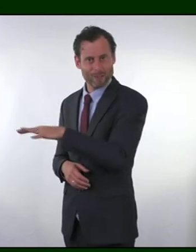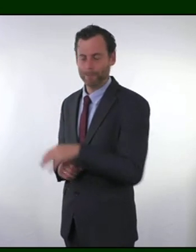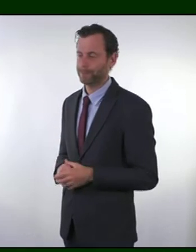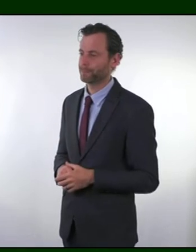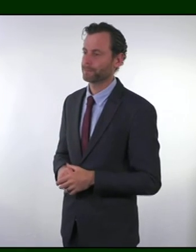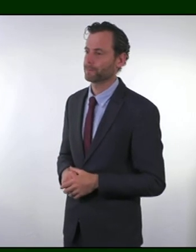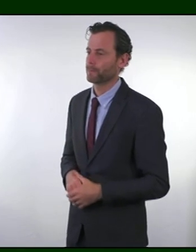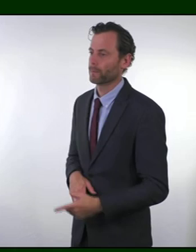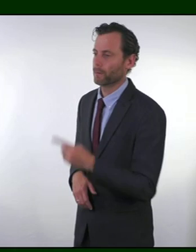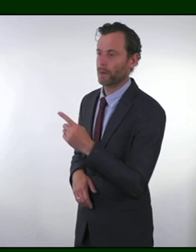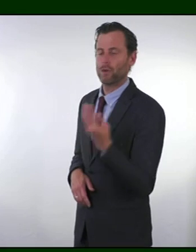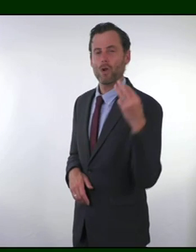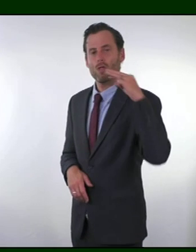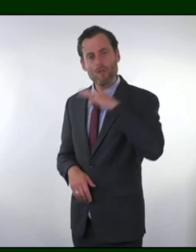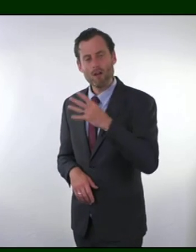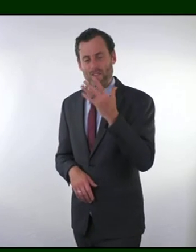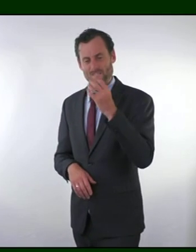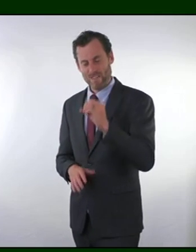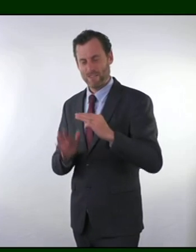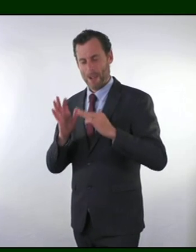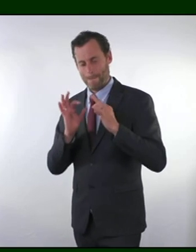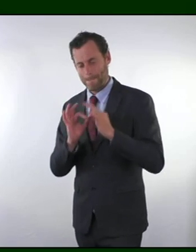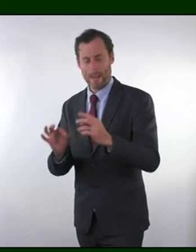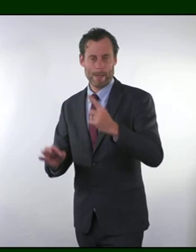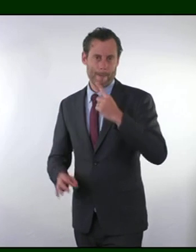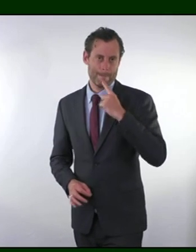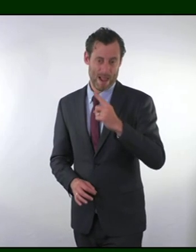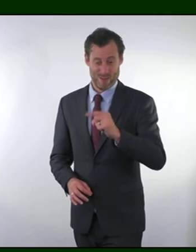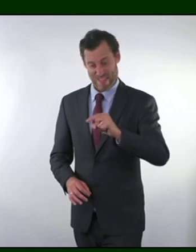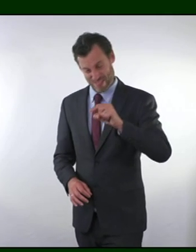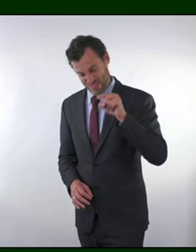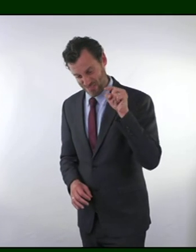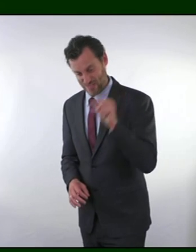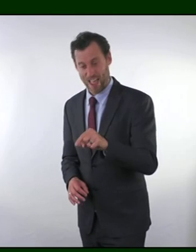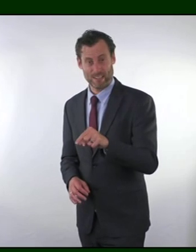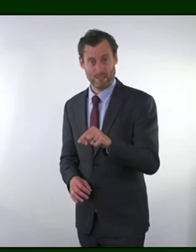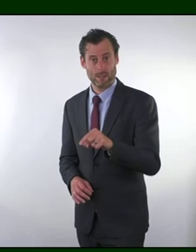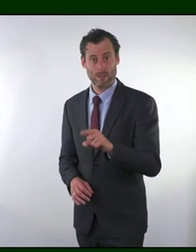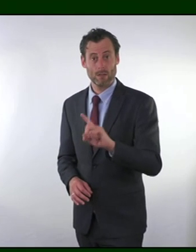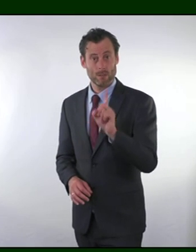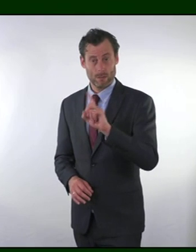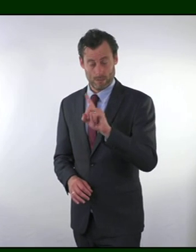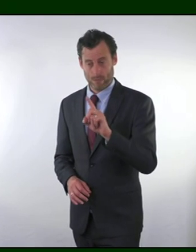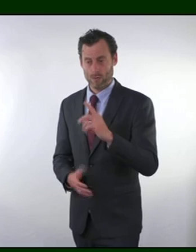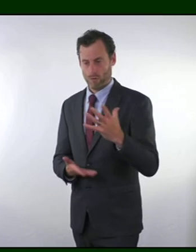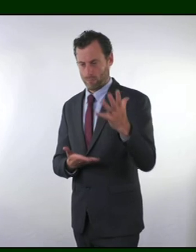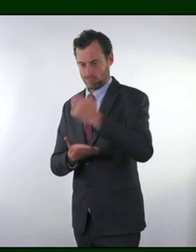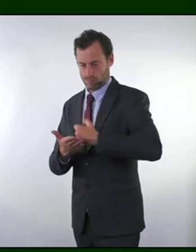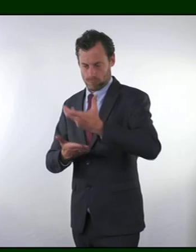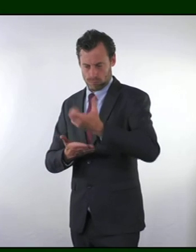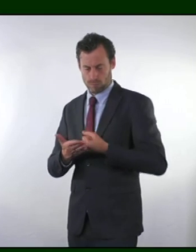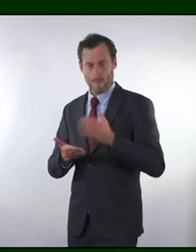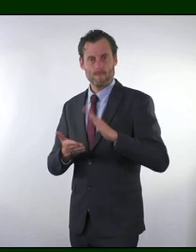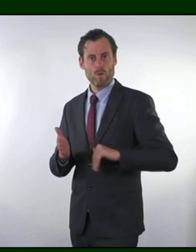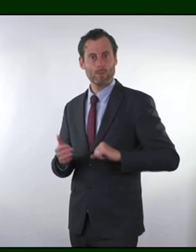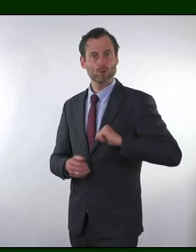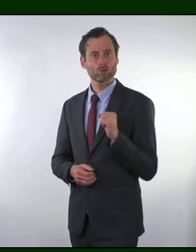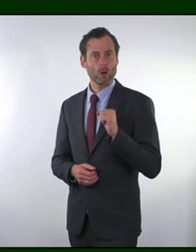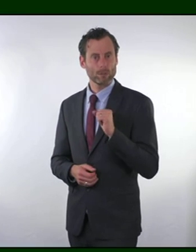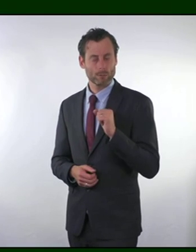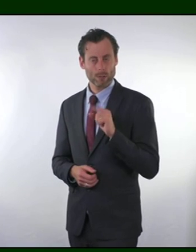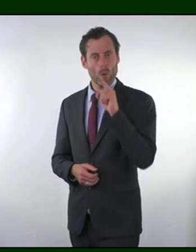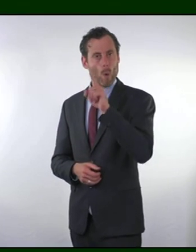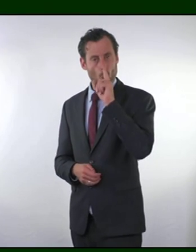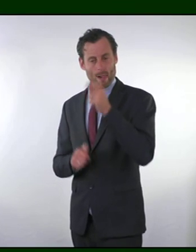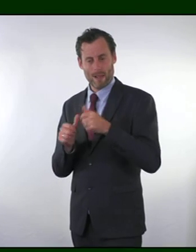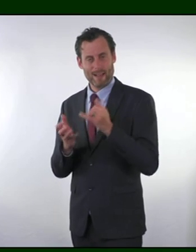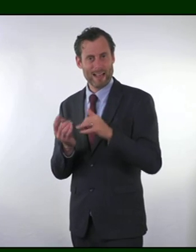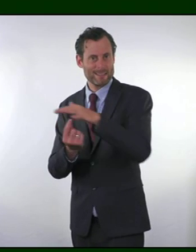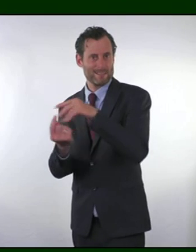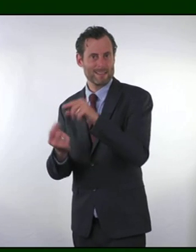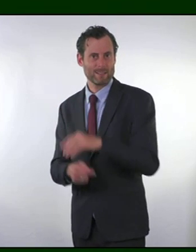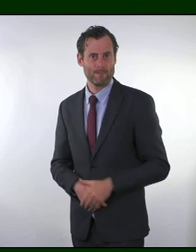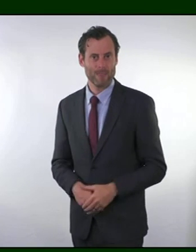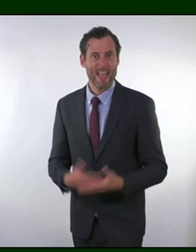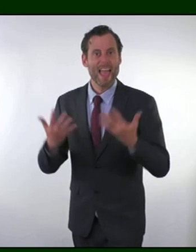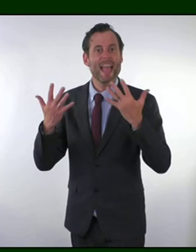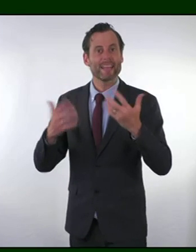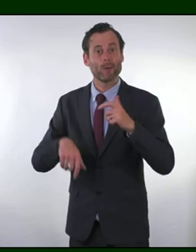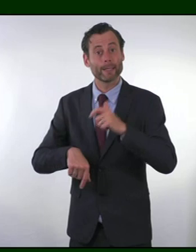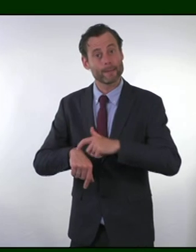Three hundred and fifty billion pounds: that is how much the UK Treasury has coined from Scotland’s oil and gas sector over the past decade, so I say to the Chancellor that it is time to give back.